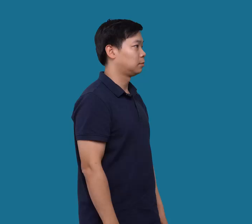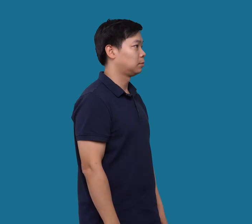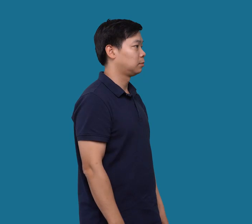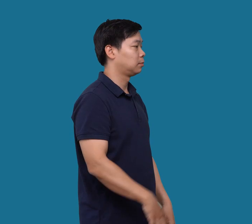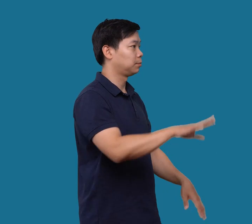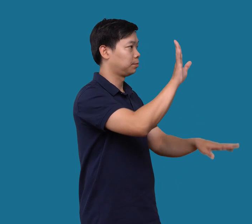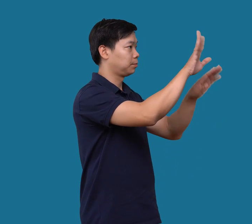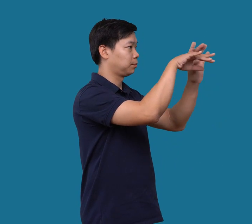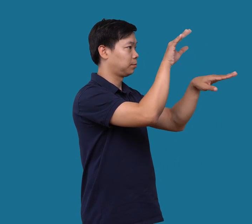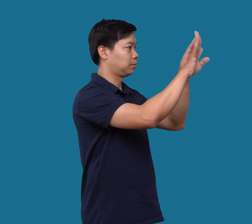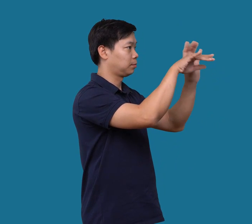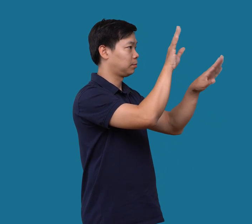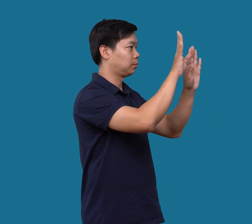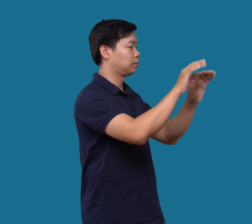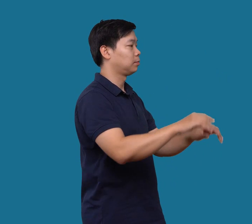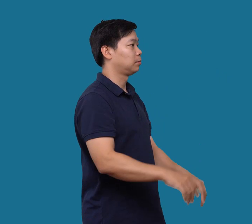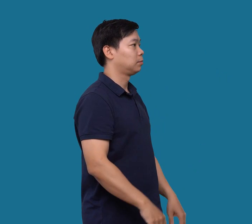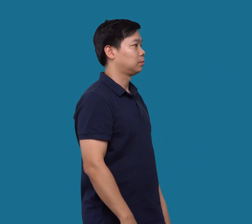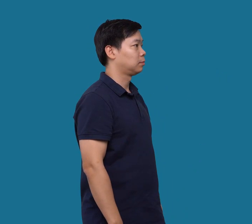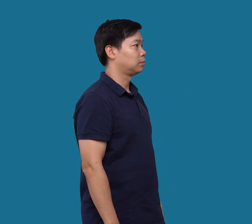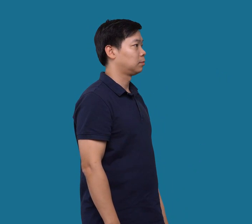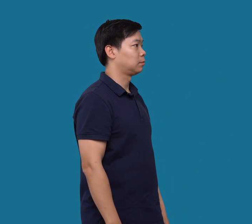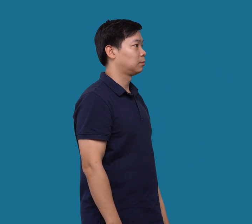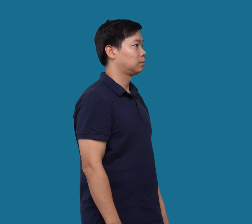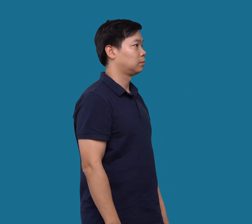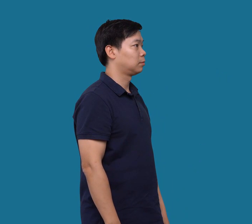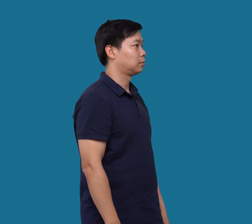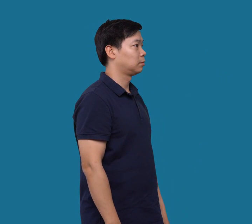màn